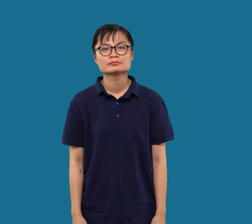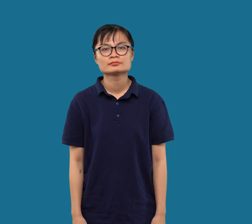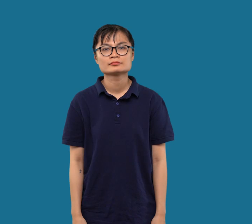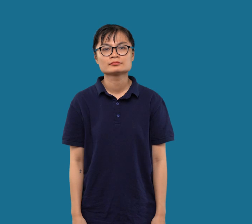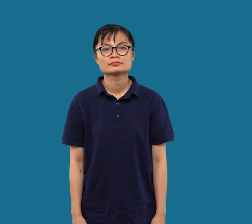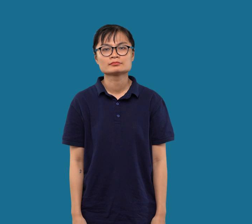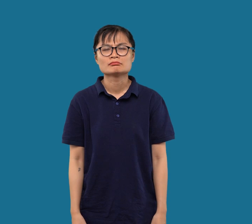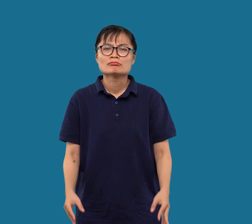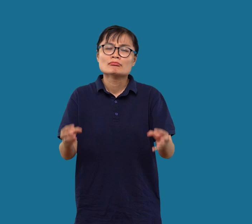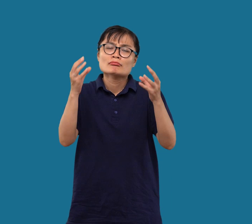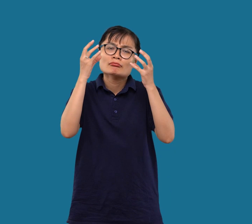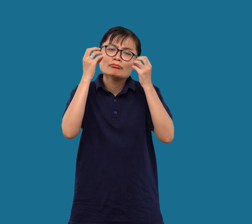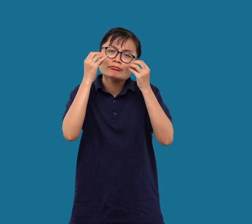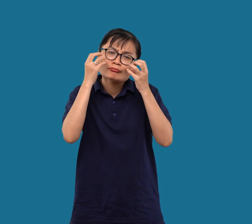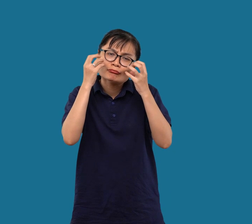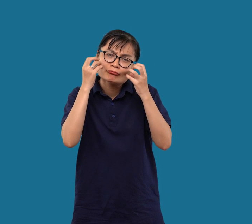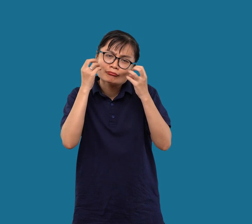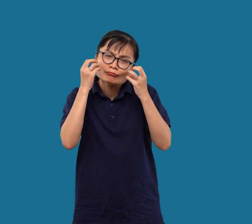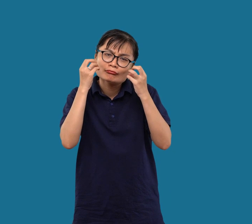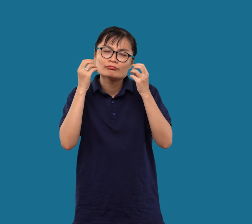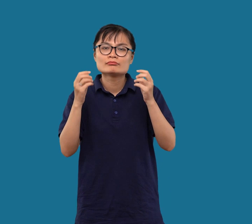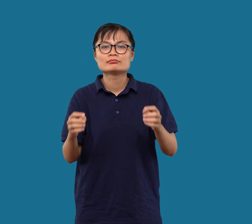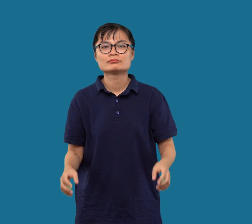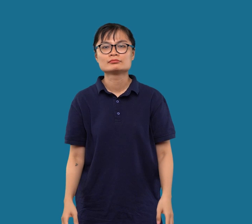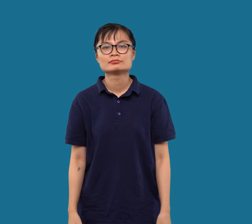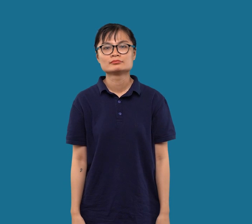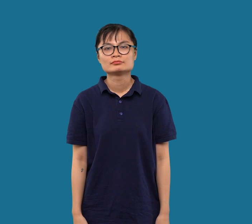rơm rớm